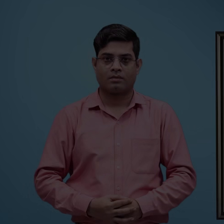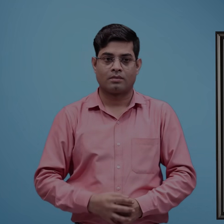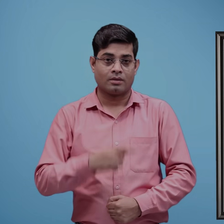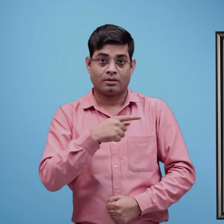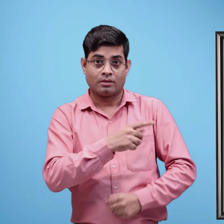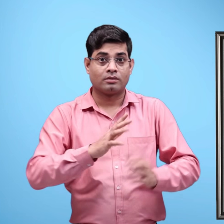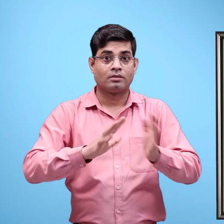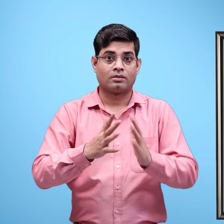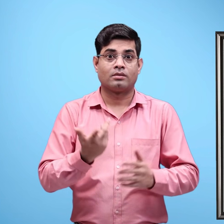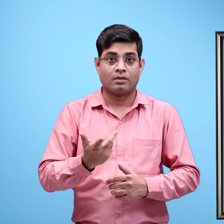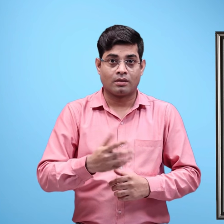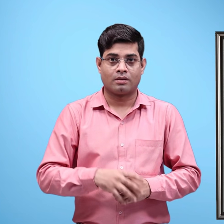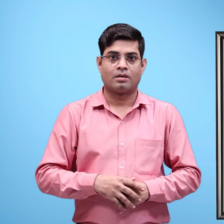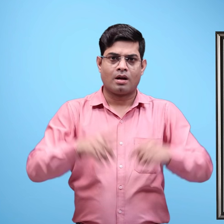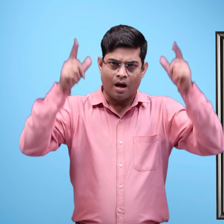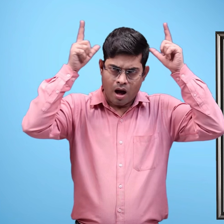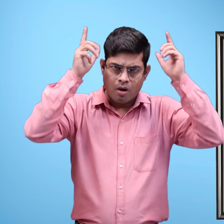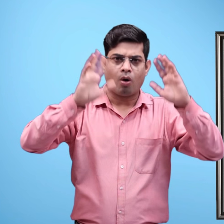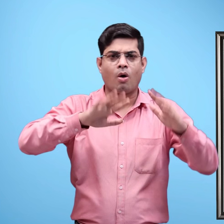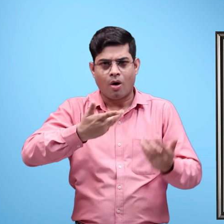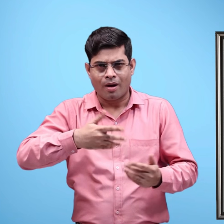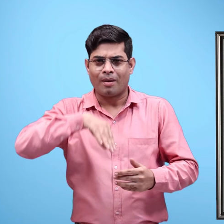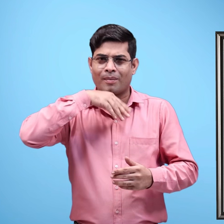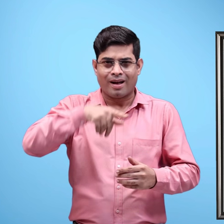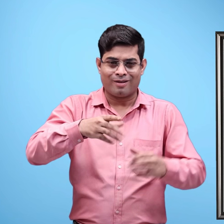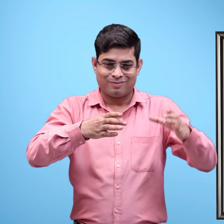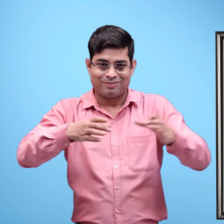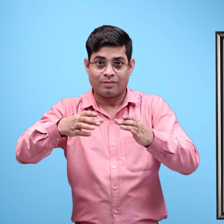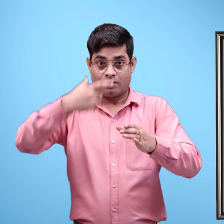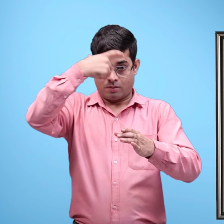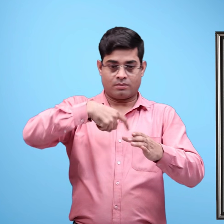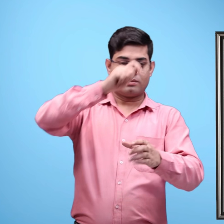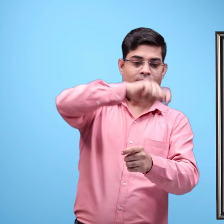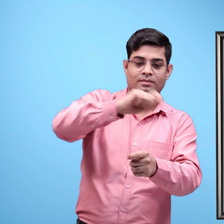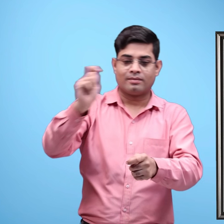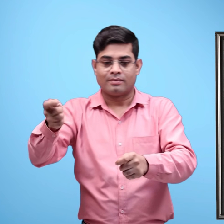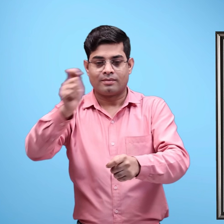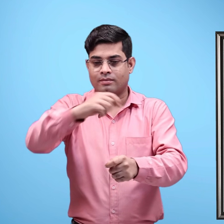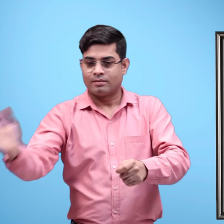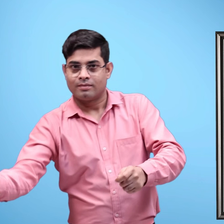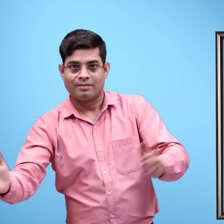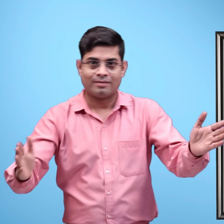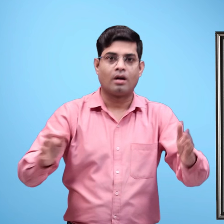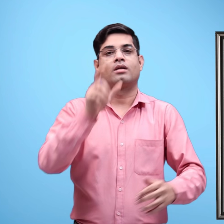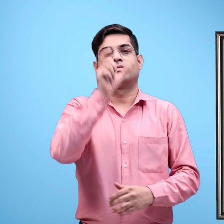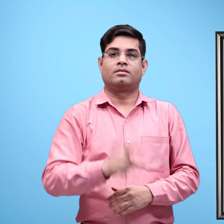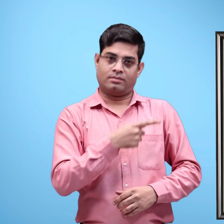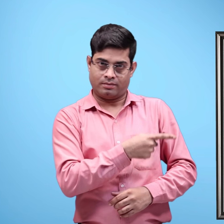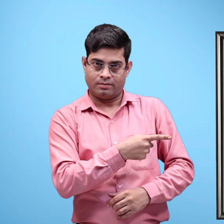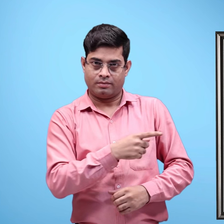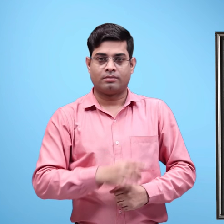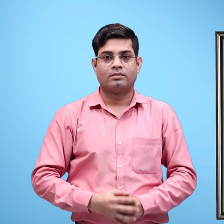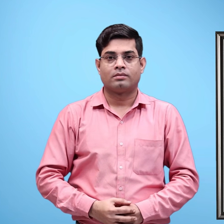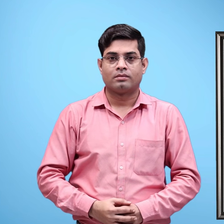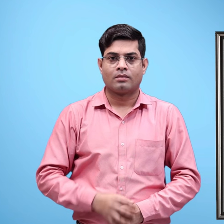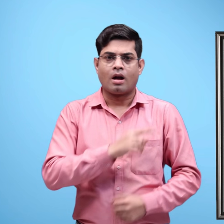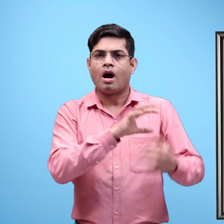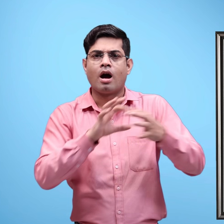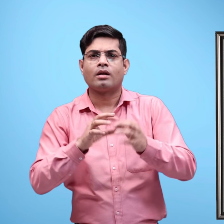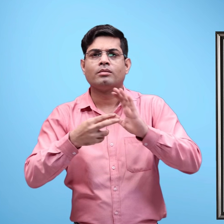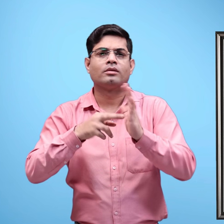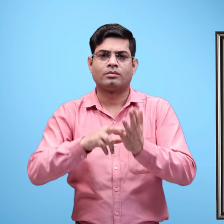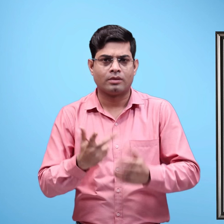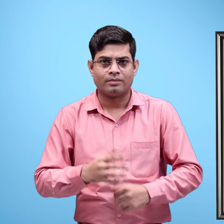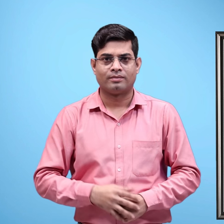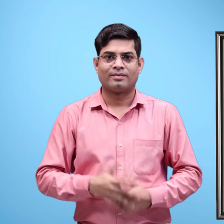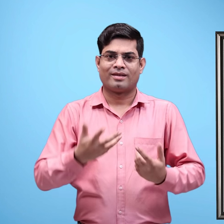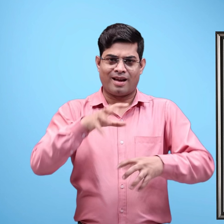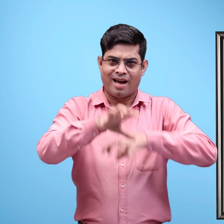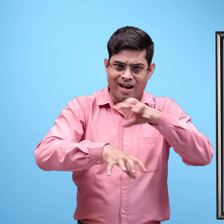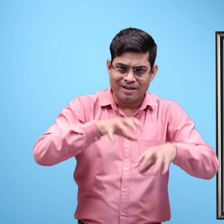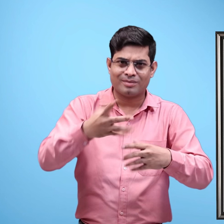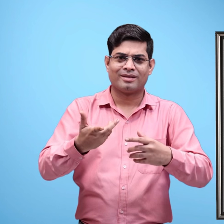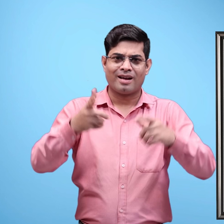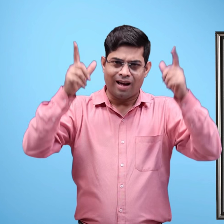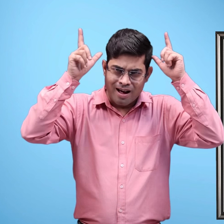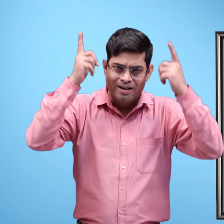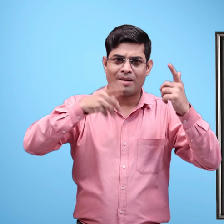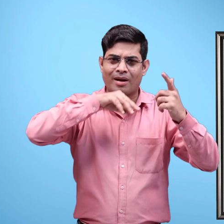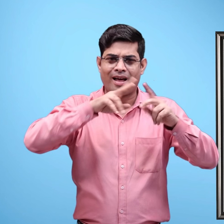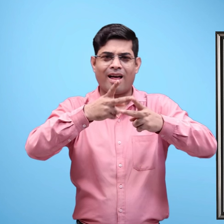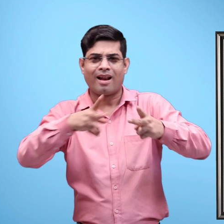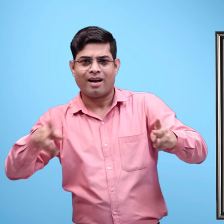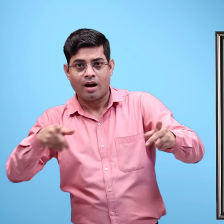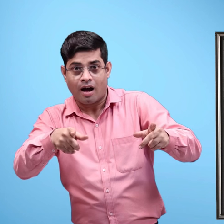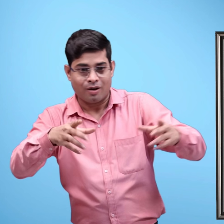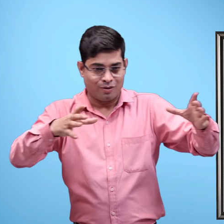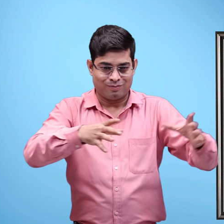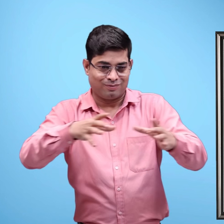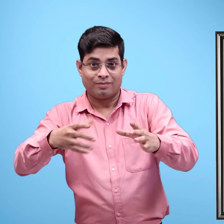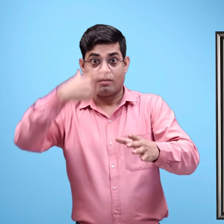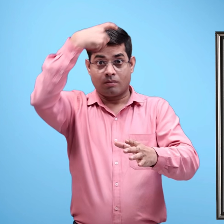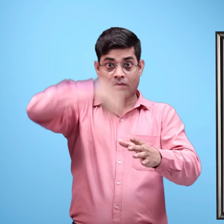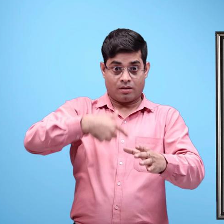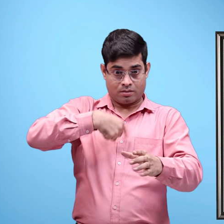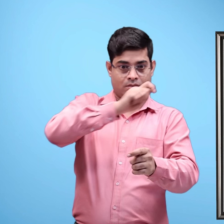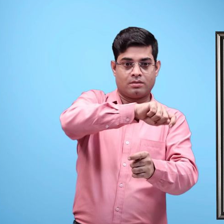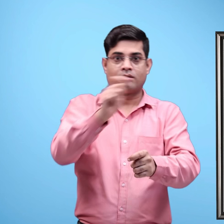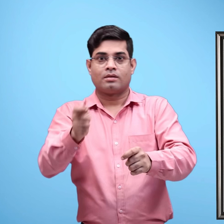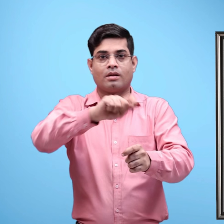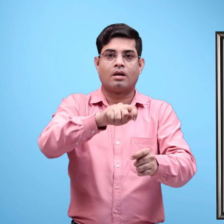Herder This sign means herder, that is, a person who herds animals like cows, goat, etc.